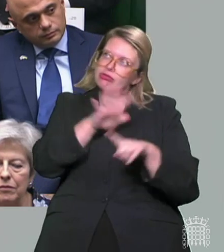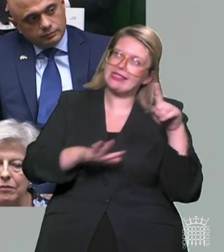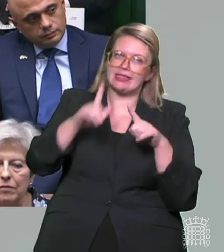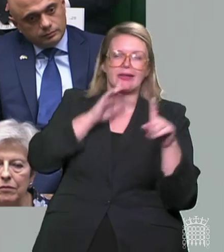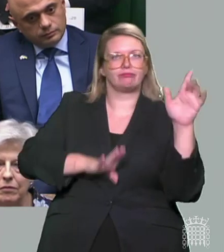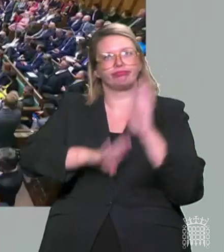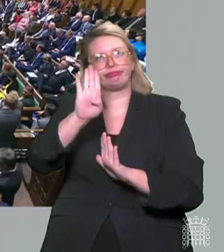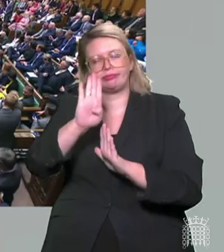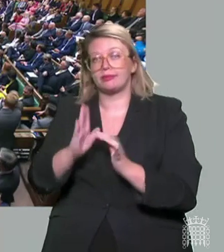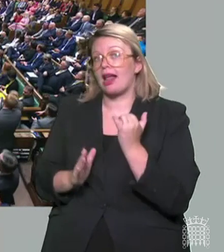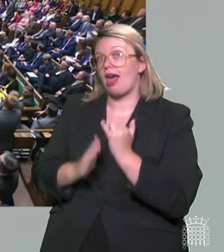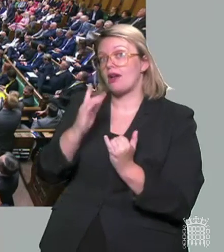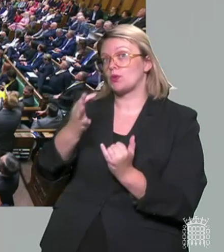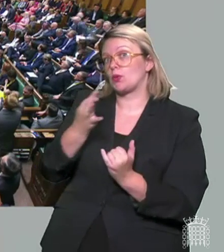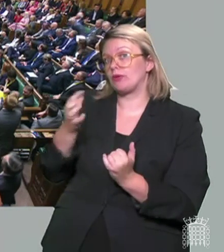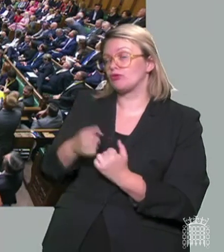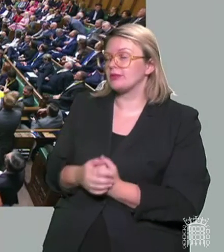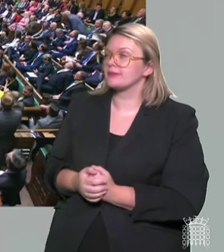For the final question, I call Clive Betts.